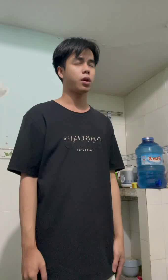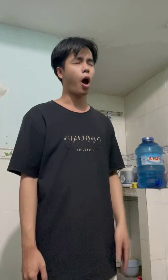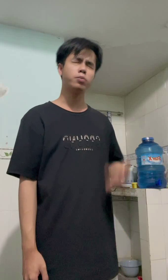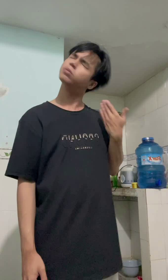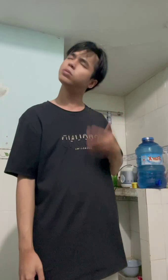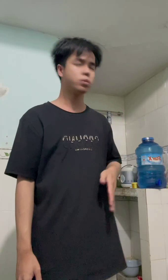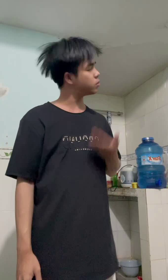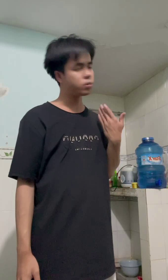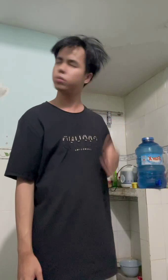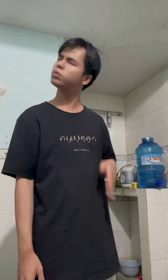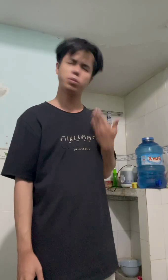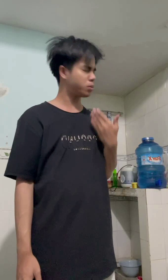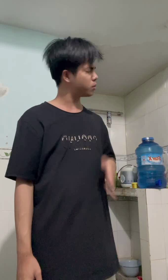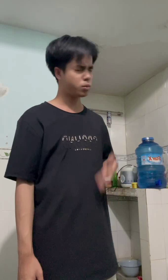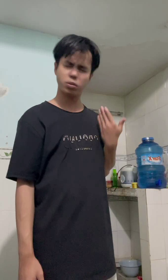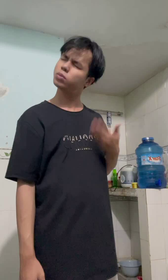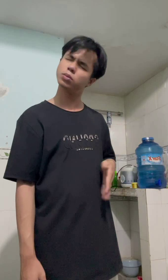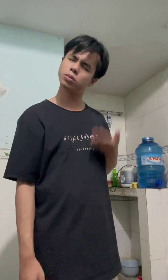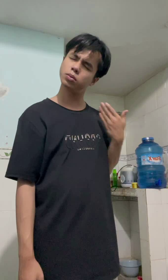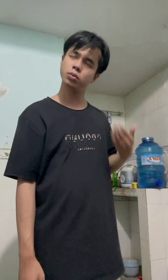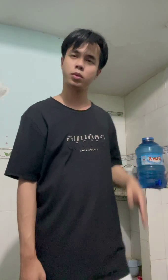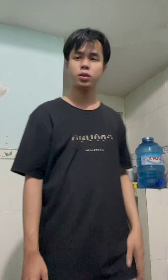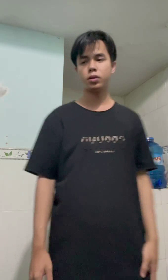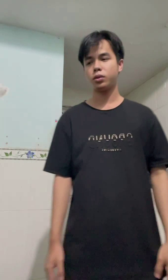nong